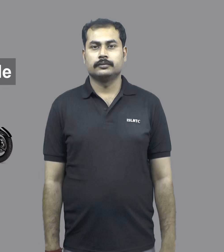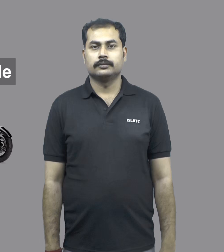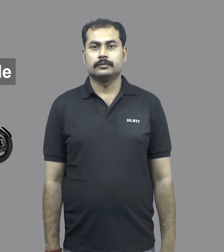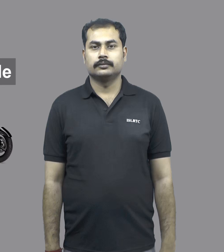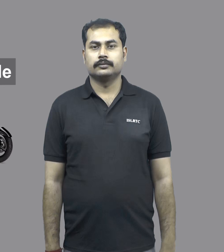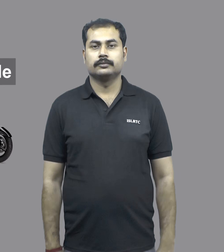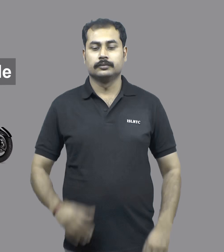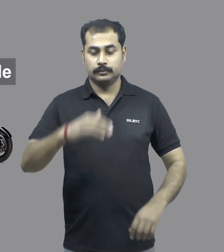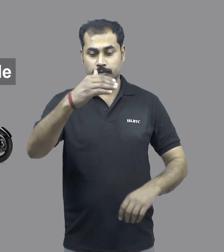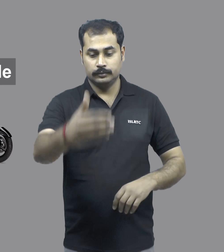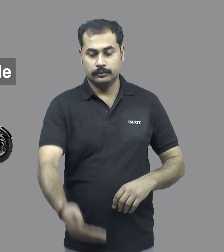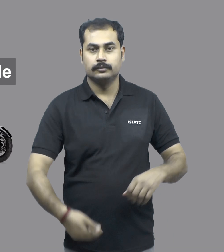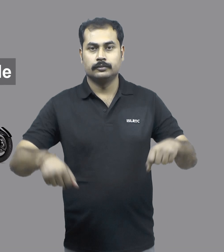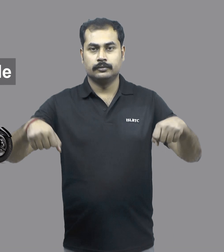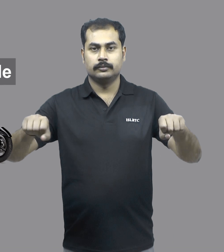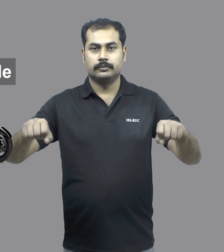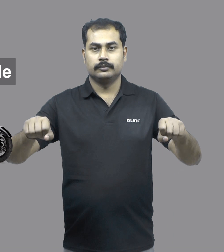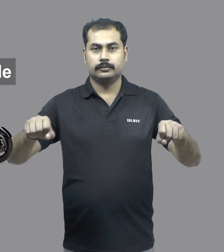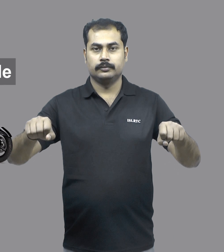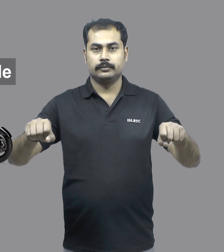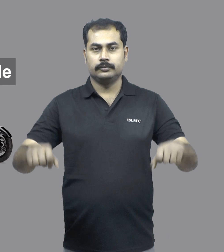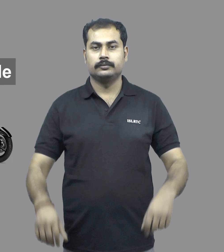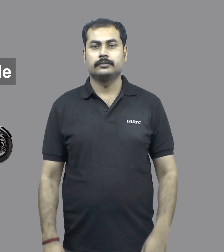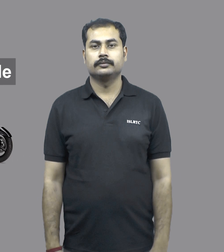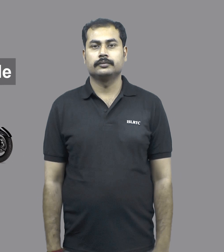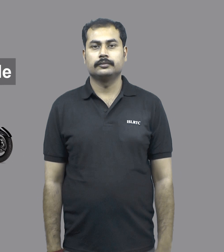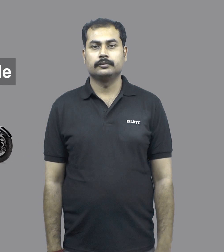Bike Motorcycle